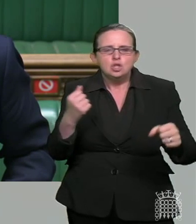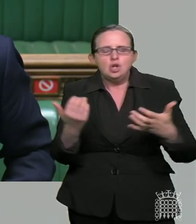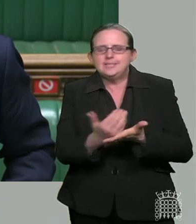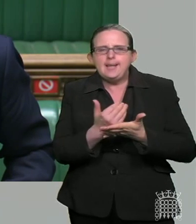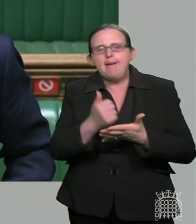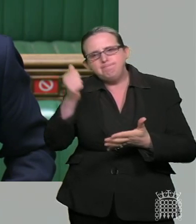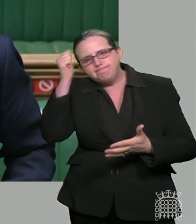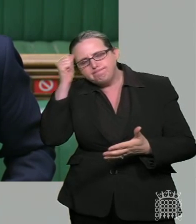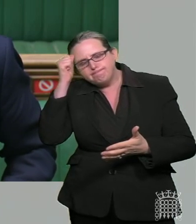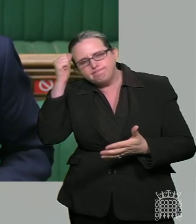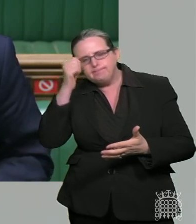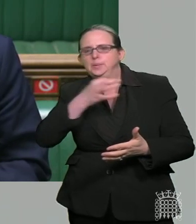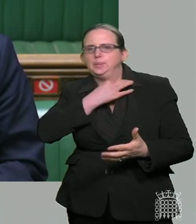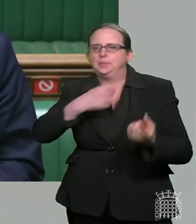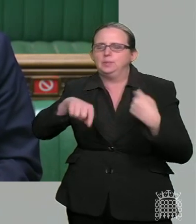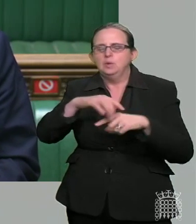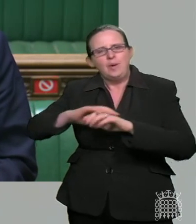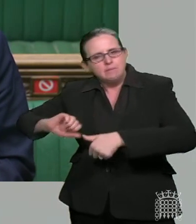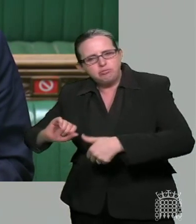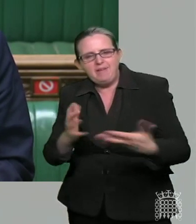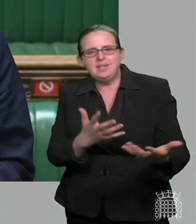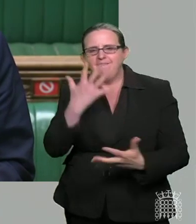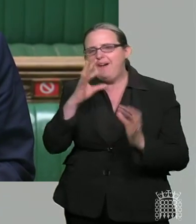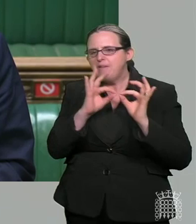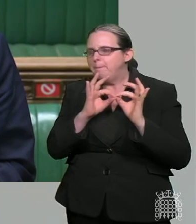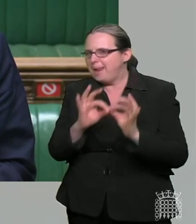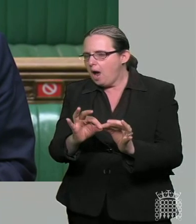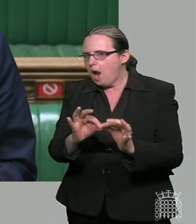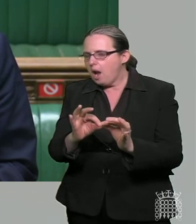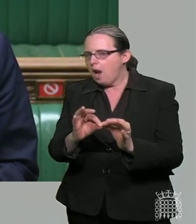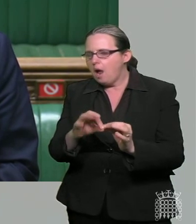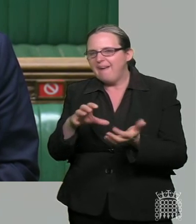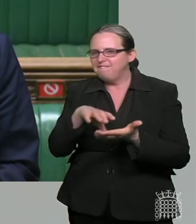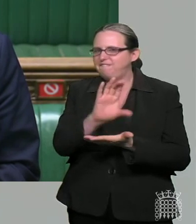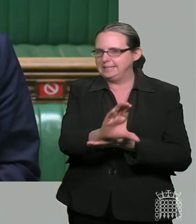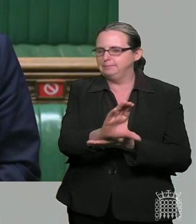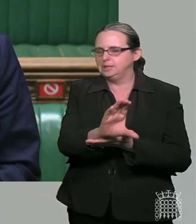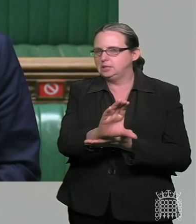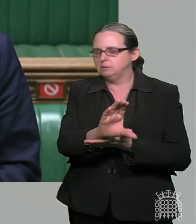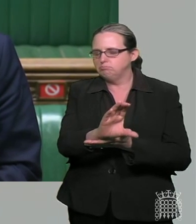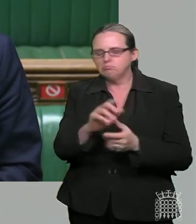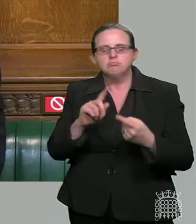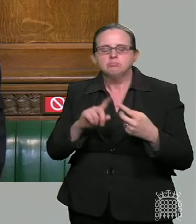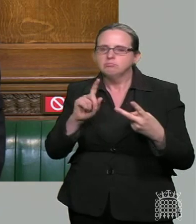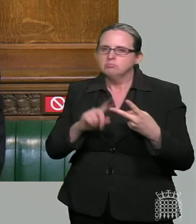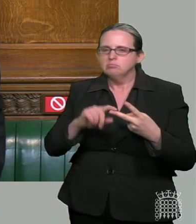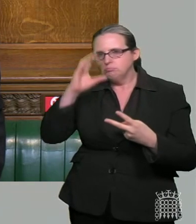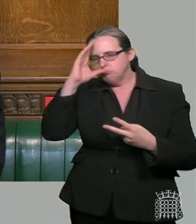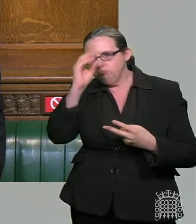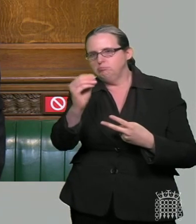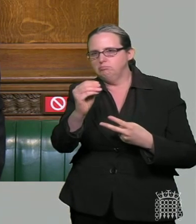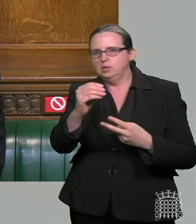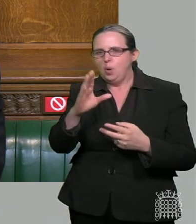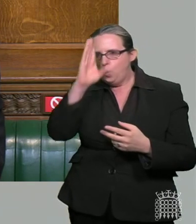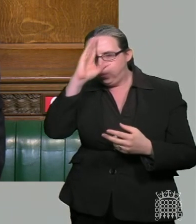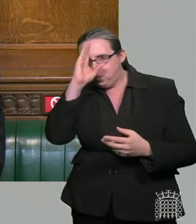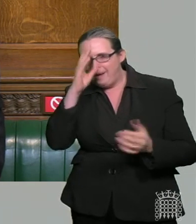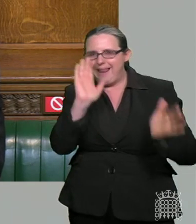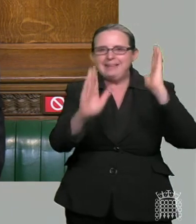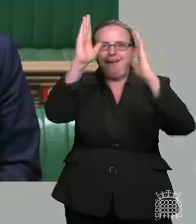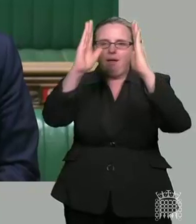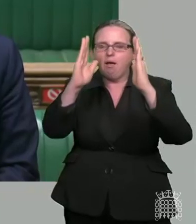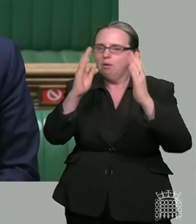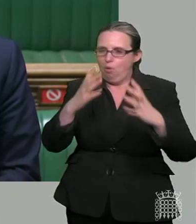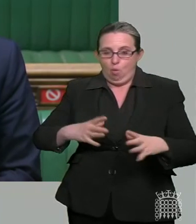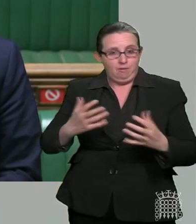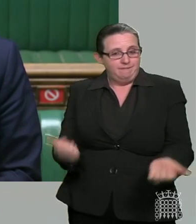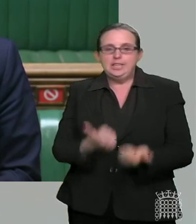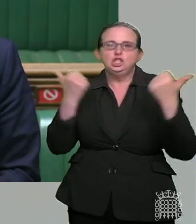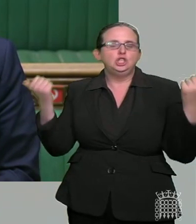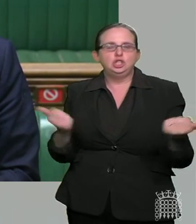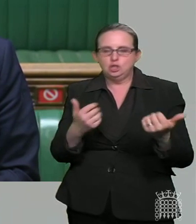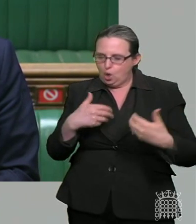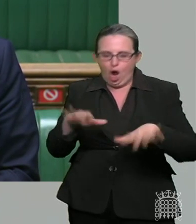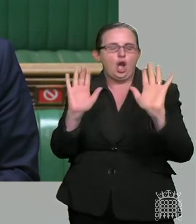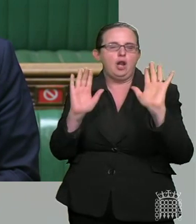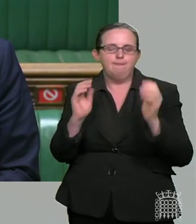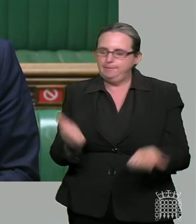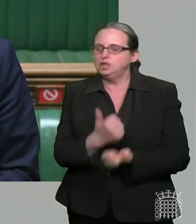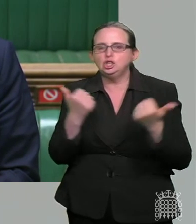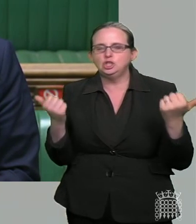That is why we have provided an unprecedented £5 billion of investment, and I can also tell the honourable Gentleman that the most dangerous cladding is already gone or is going from all high-rise buildings.